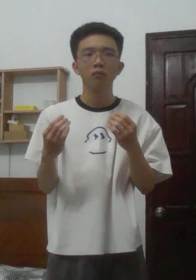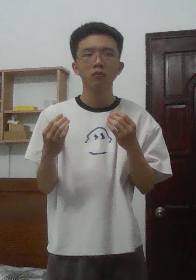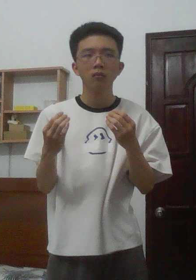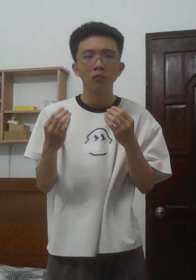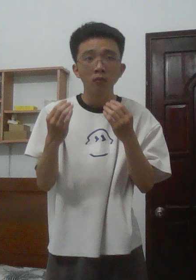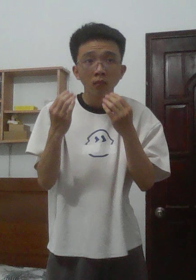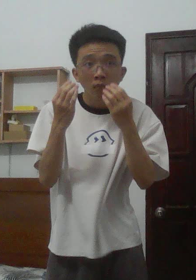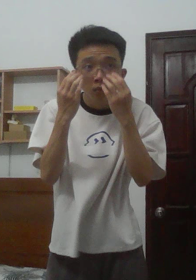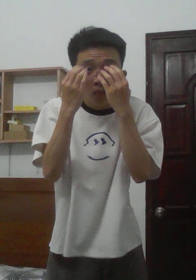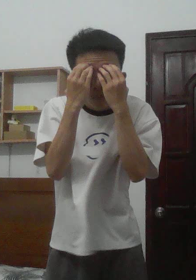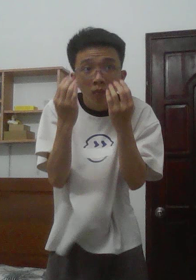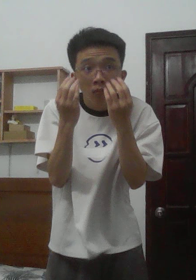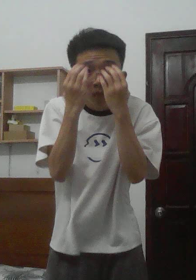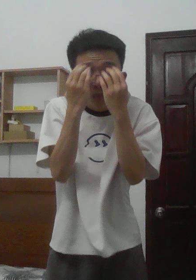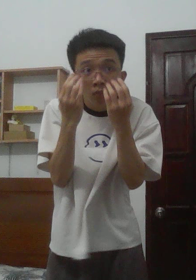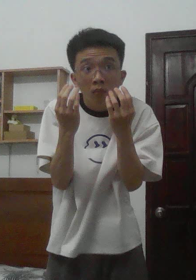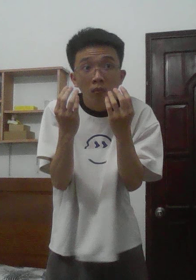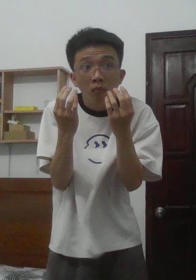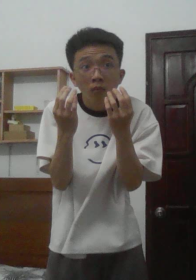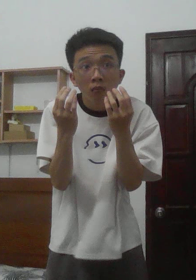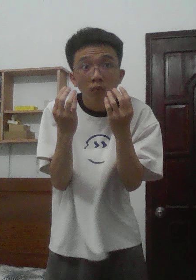ngac nhien